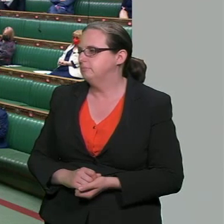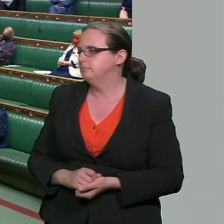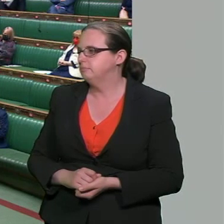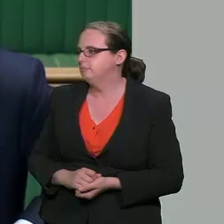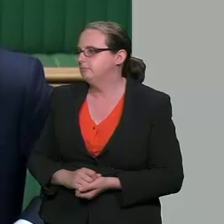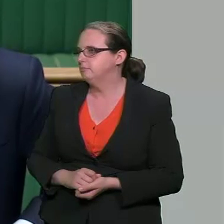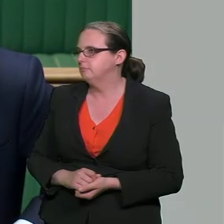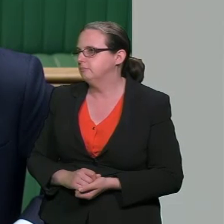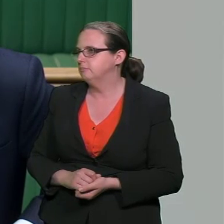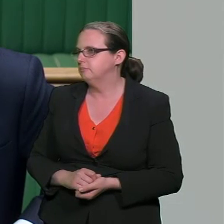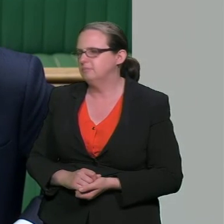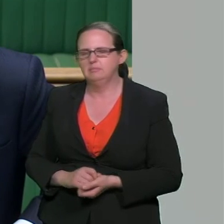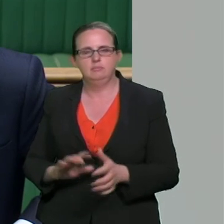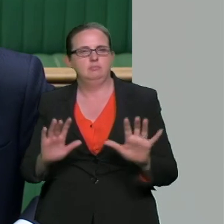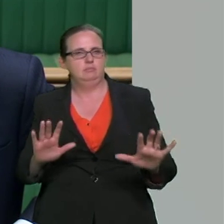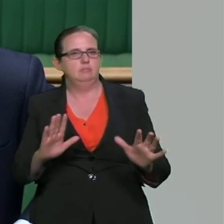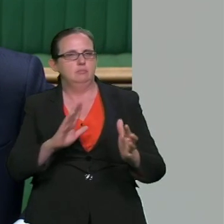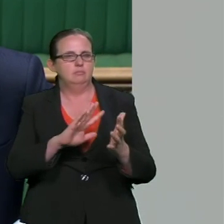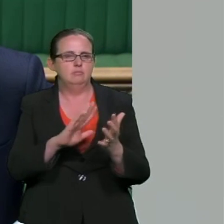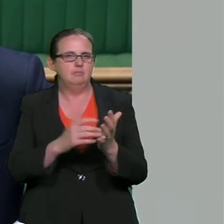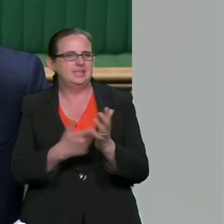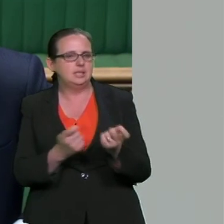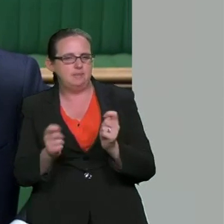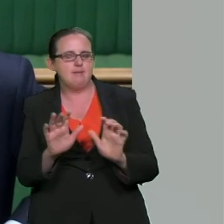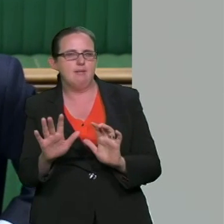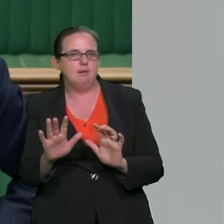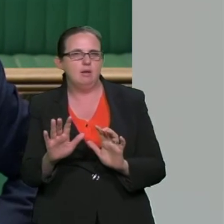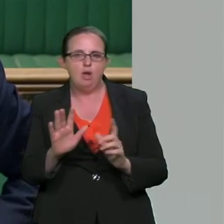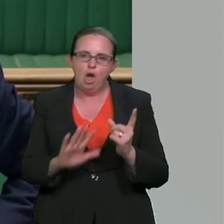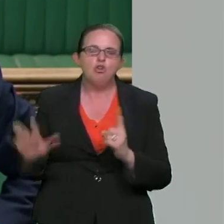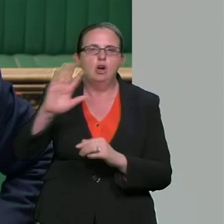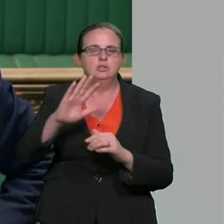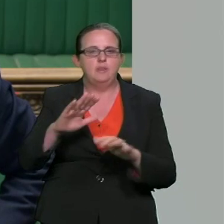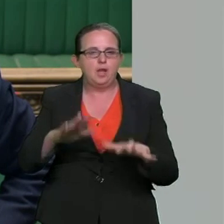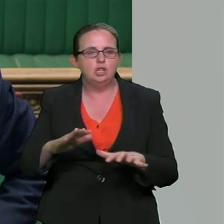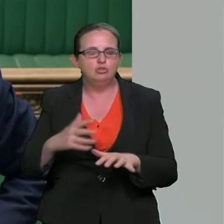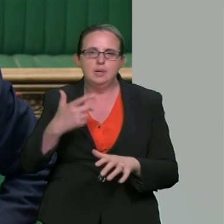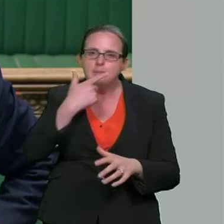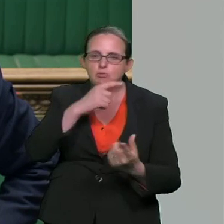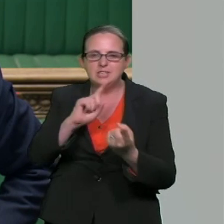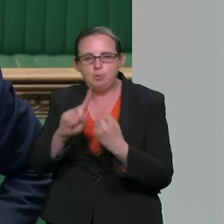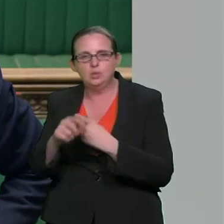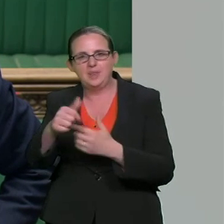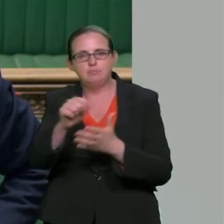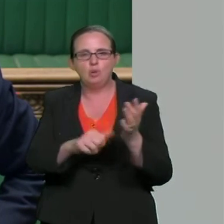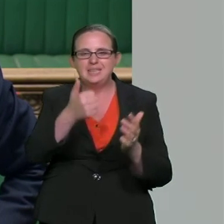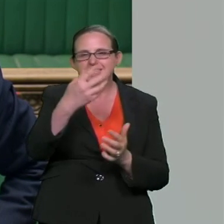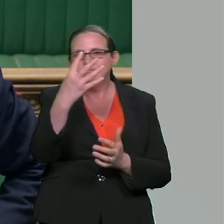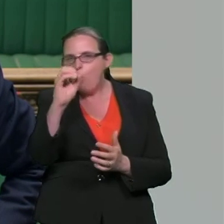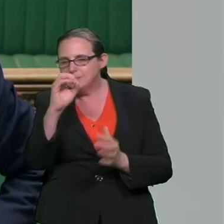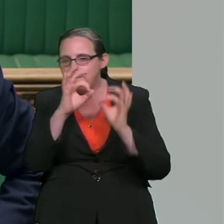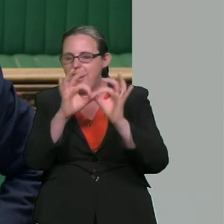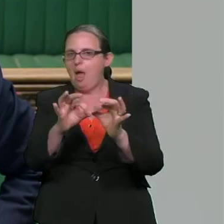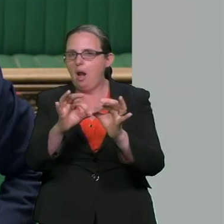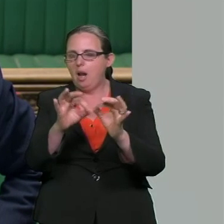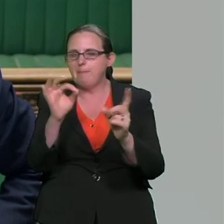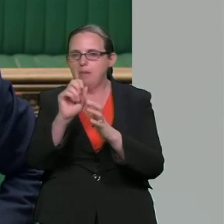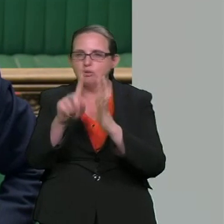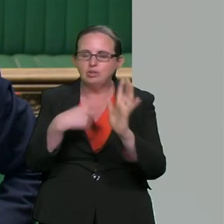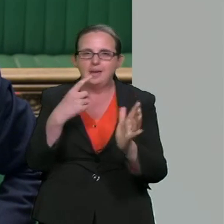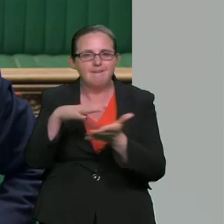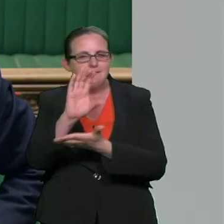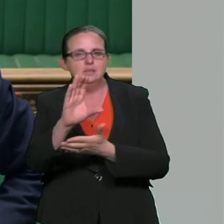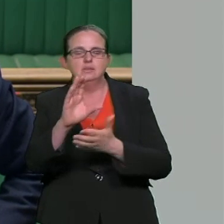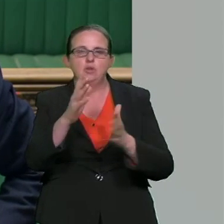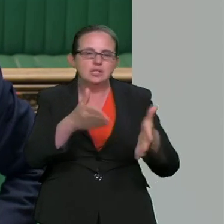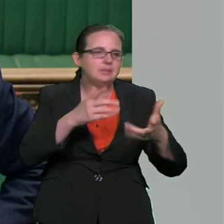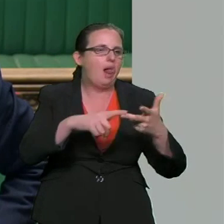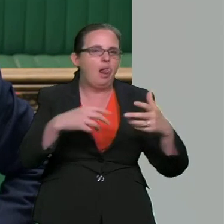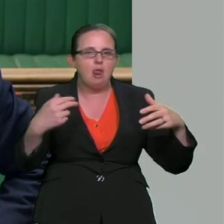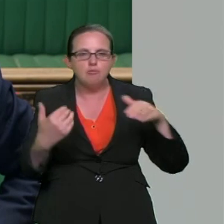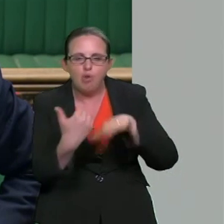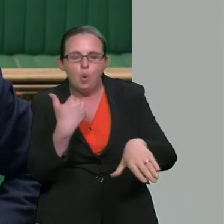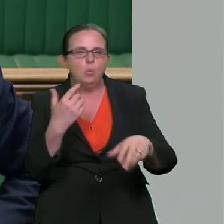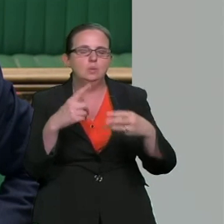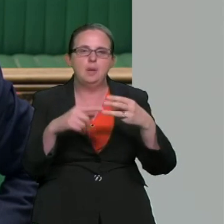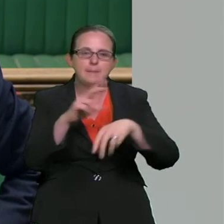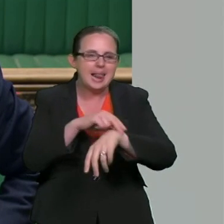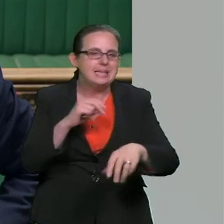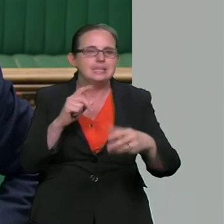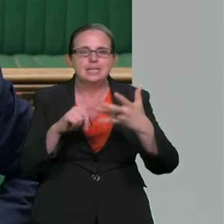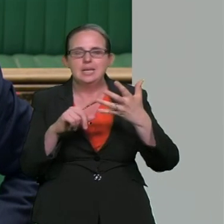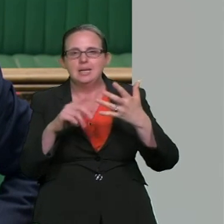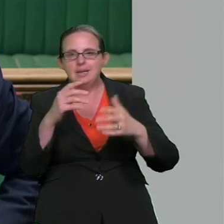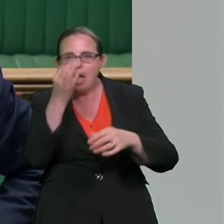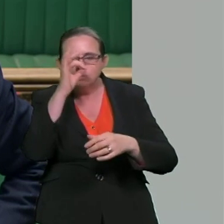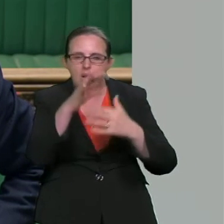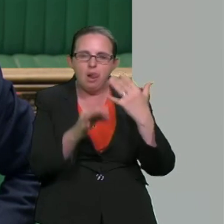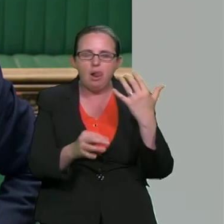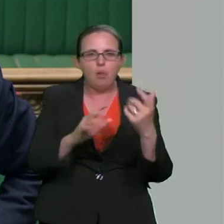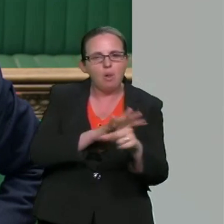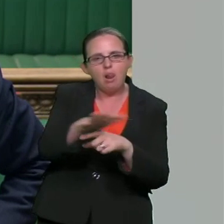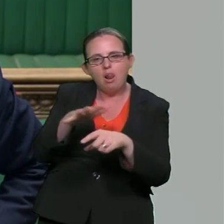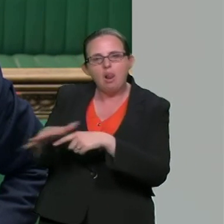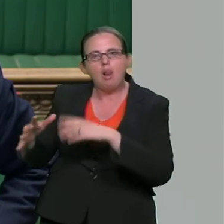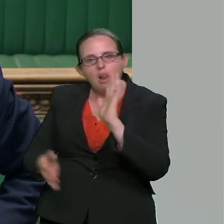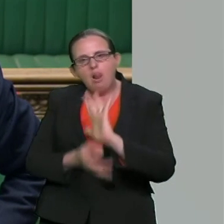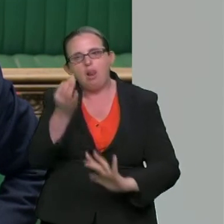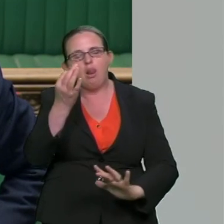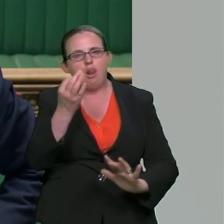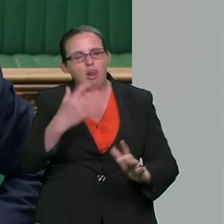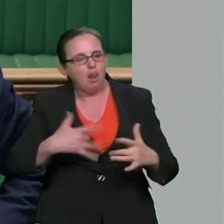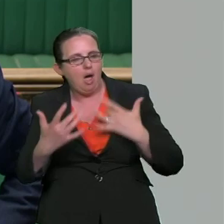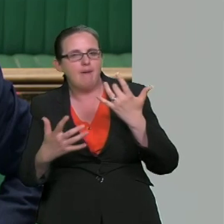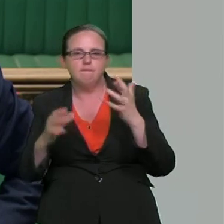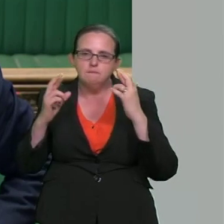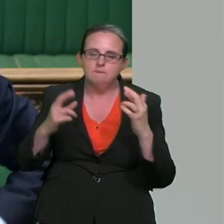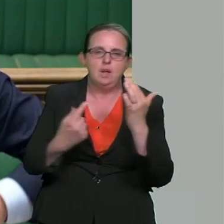What we are seeing across the country is people responding to massive investment— a £640 billion programme of investment in roads, in schools, in hospitals, in policing—that, bit by bit, is transforming people’s lives, hopes and opportunities.